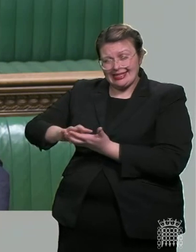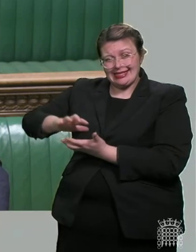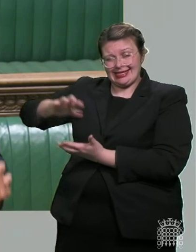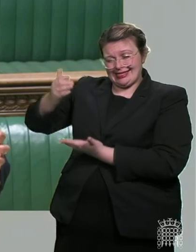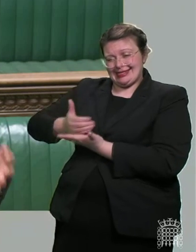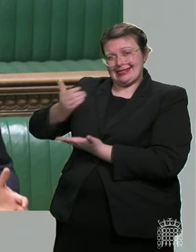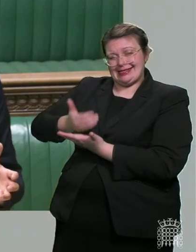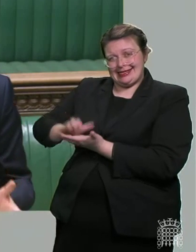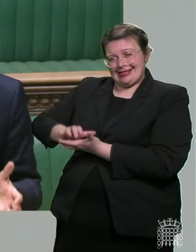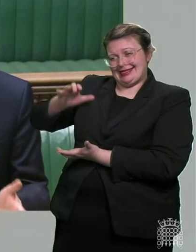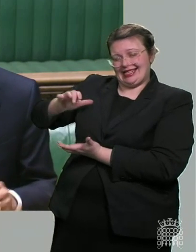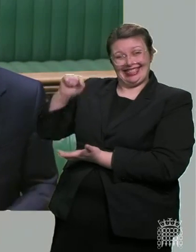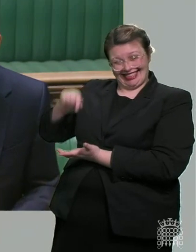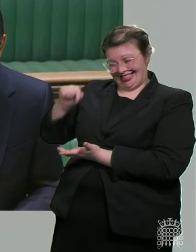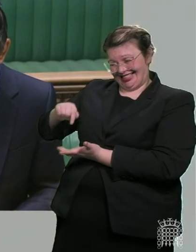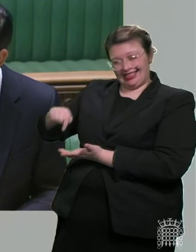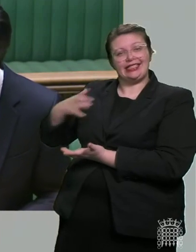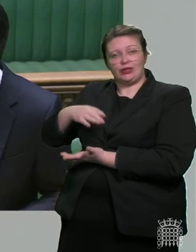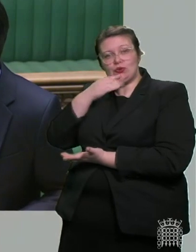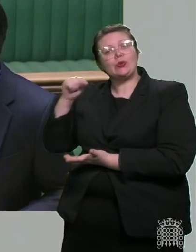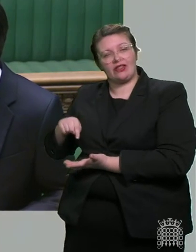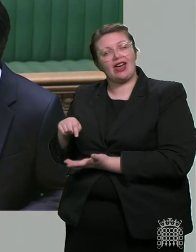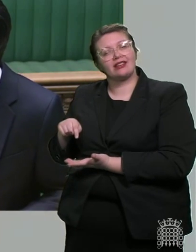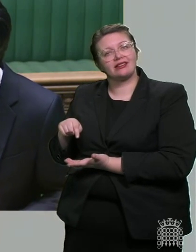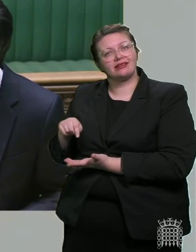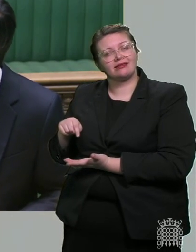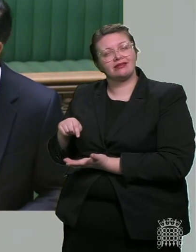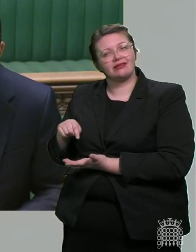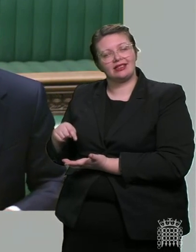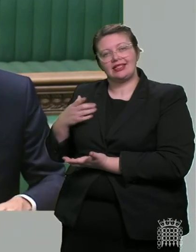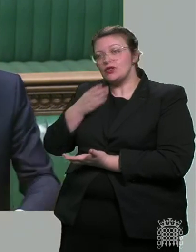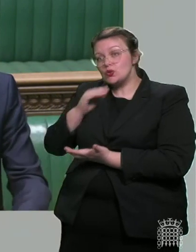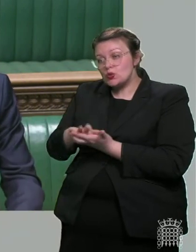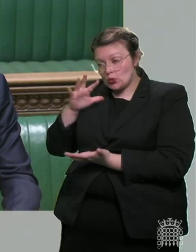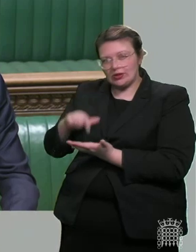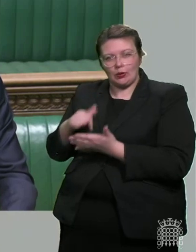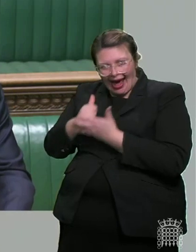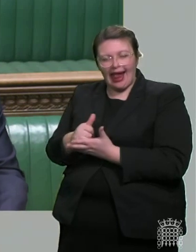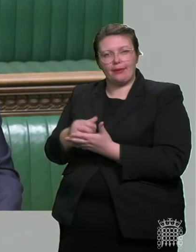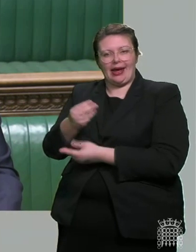We need to unlock that investment; we need an investment-led recovery.